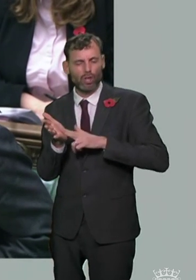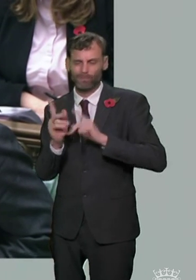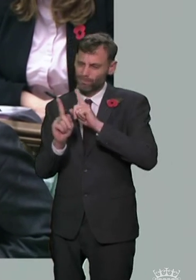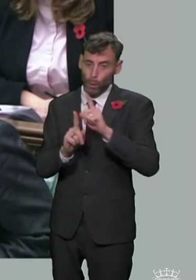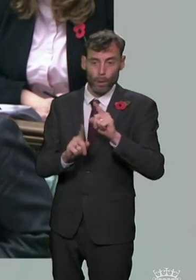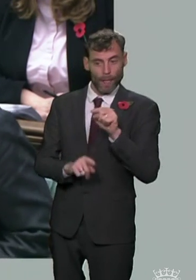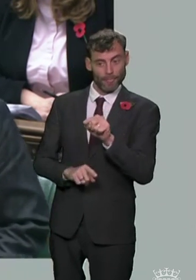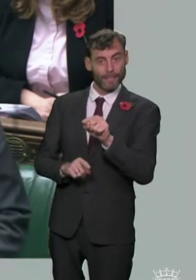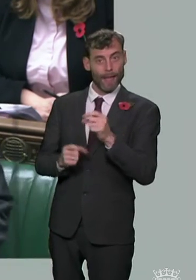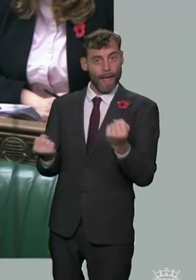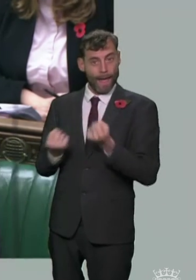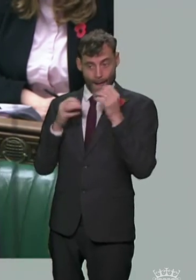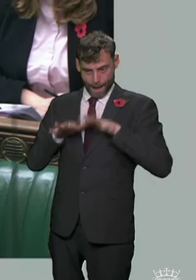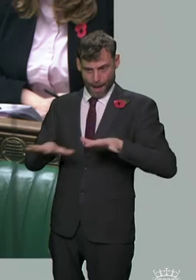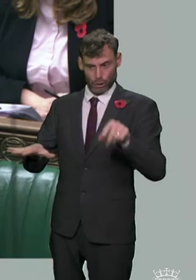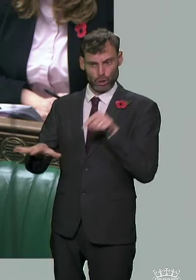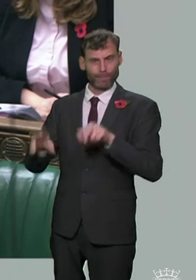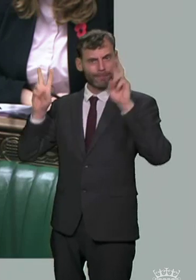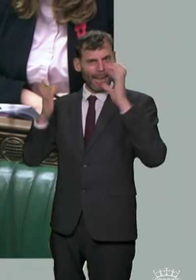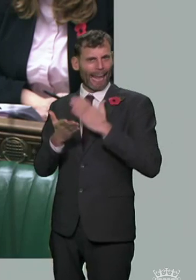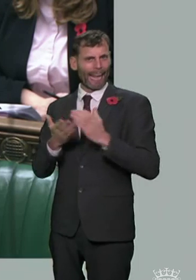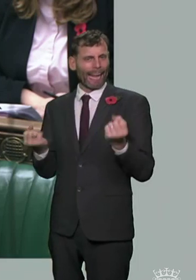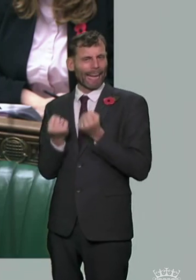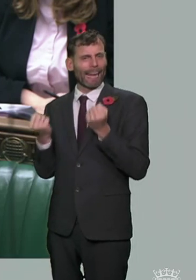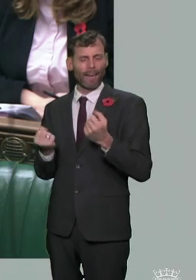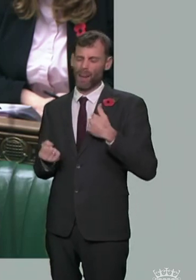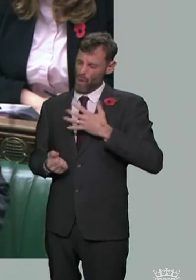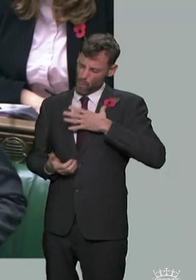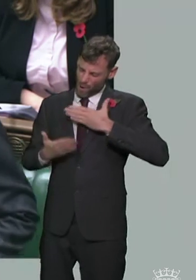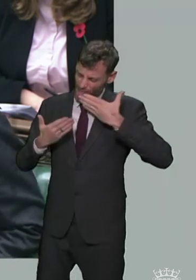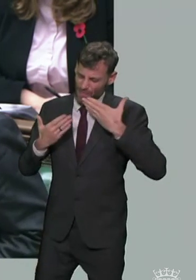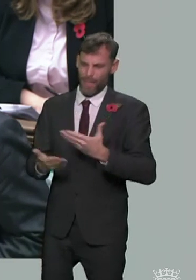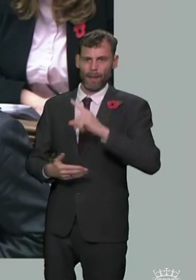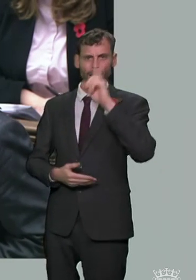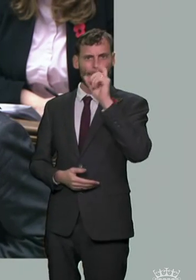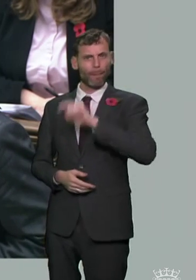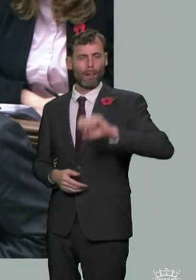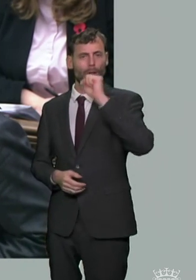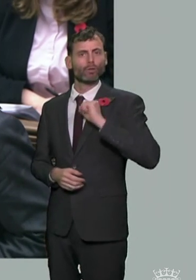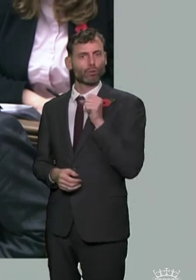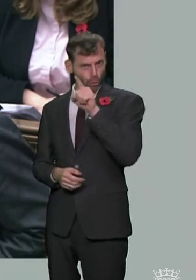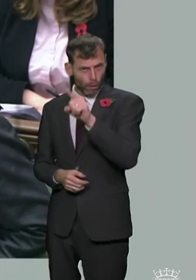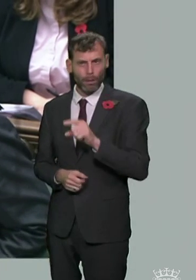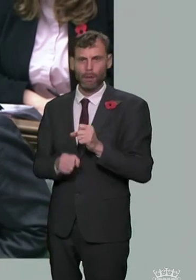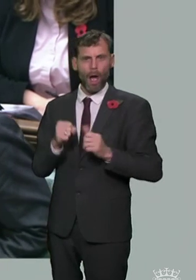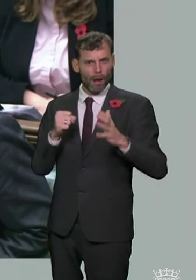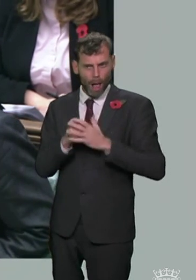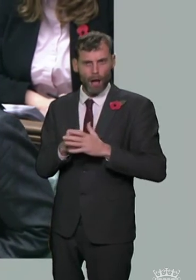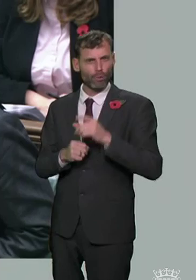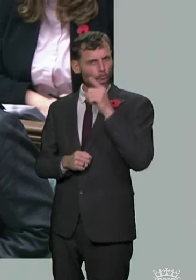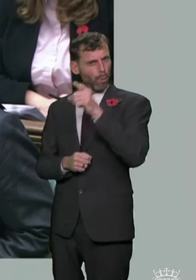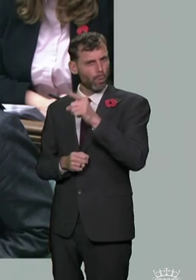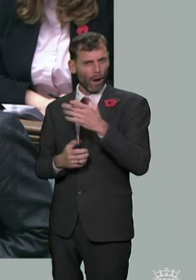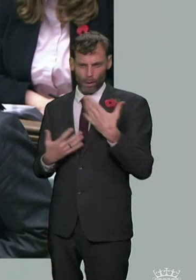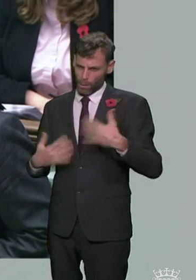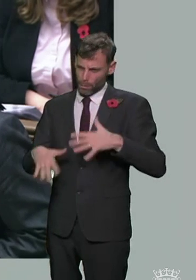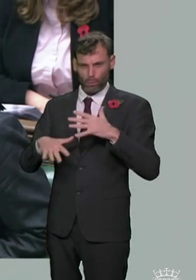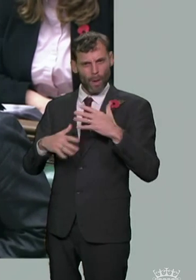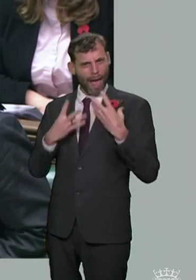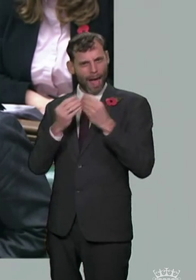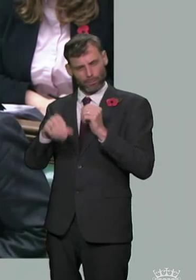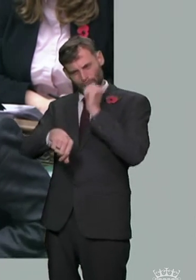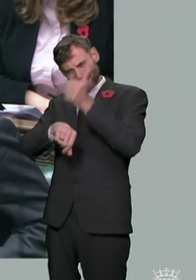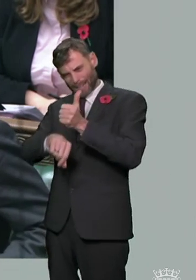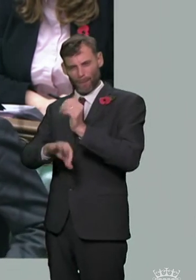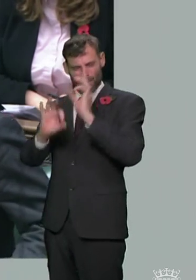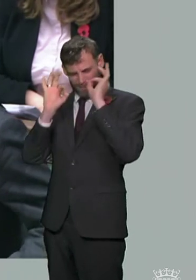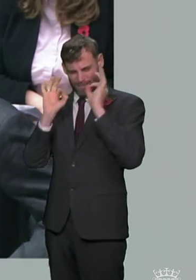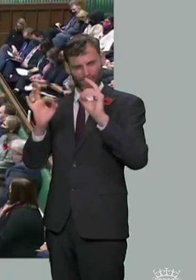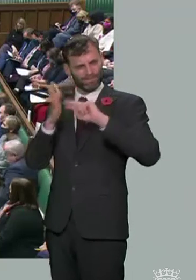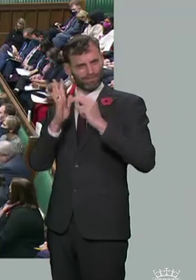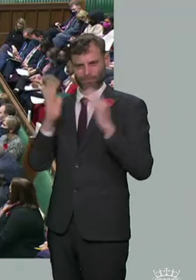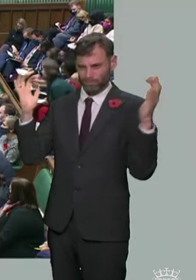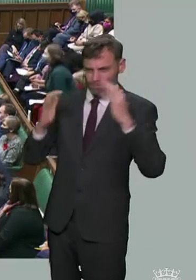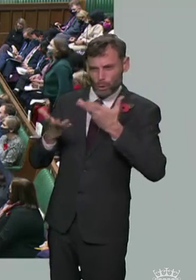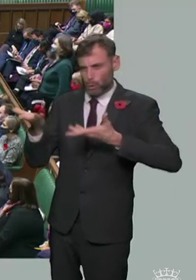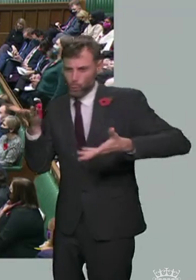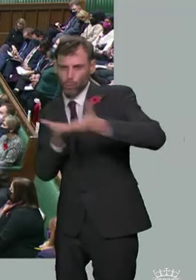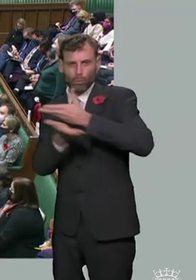I thank the people of Scotland and the people of Glasgow for the way they have helped to produce what has been, so far, a fantastically well-organised summit.